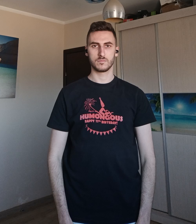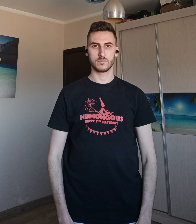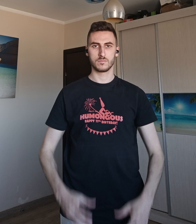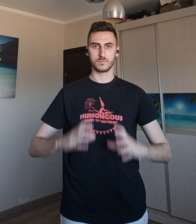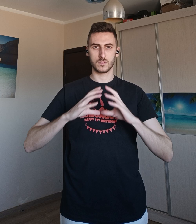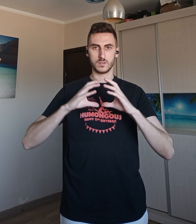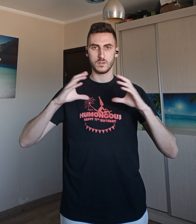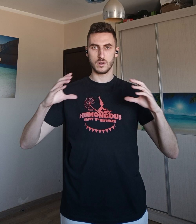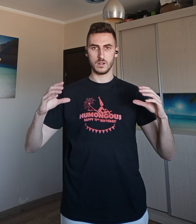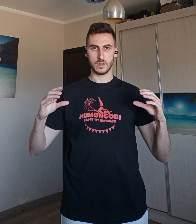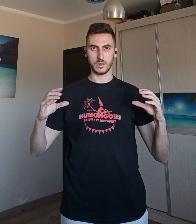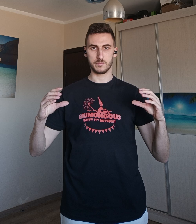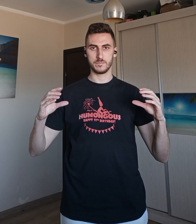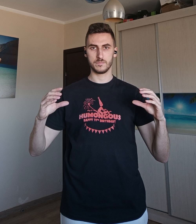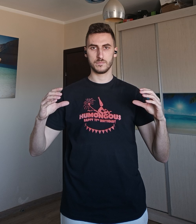לחם